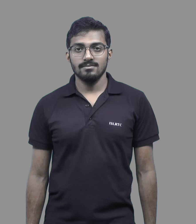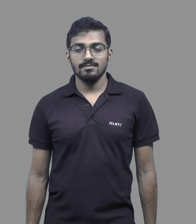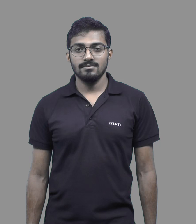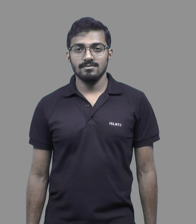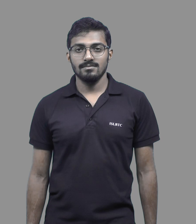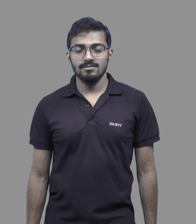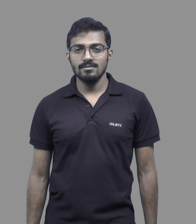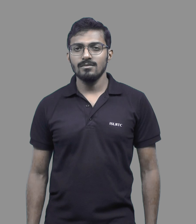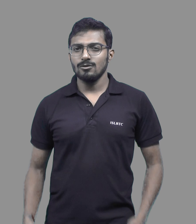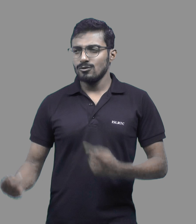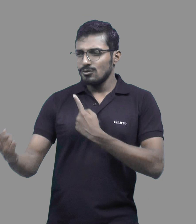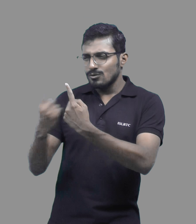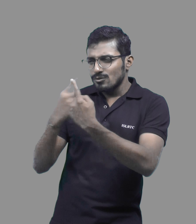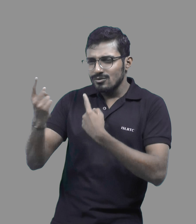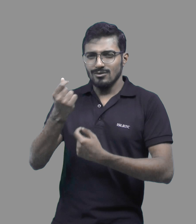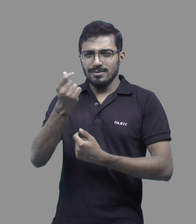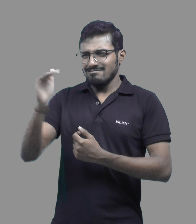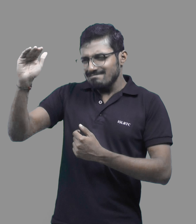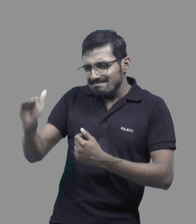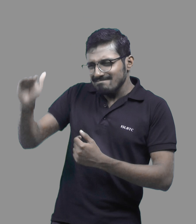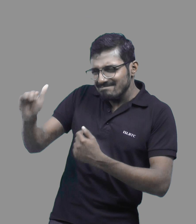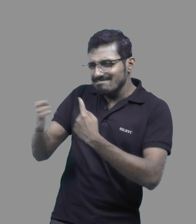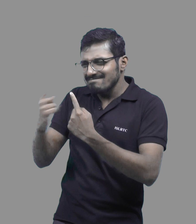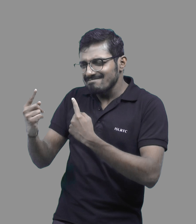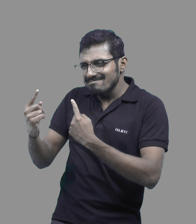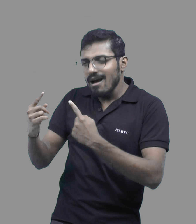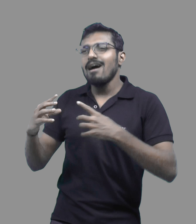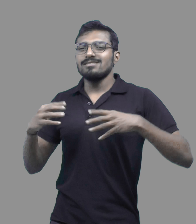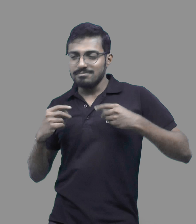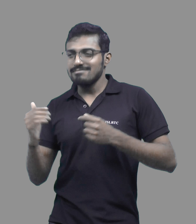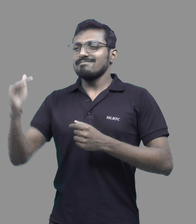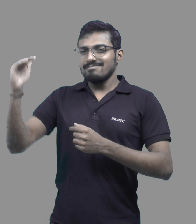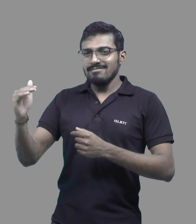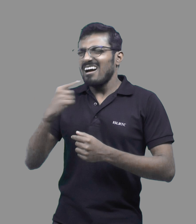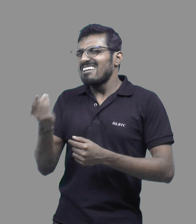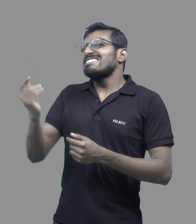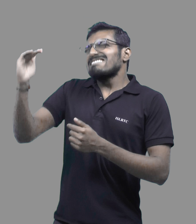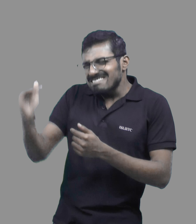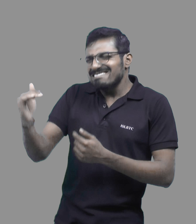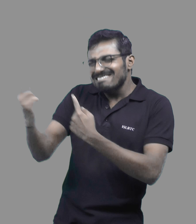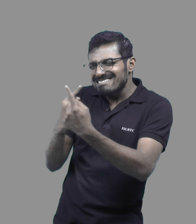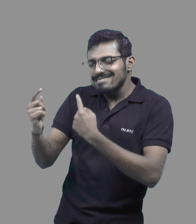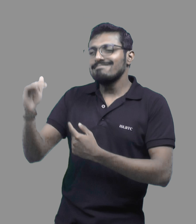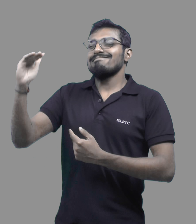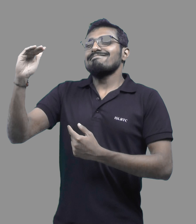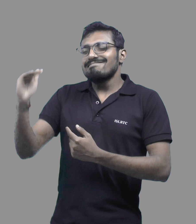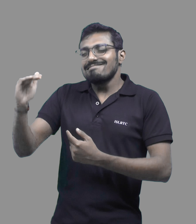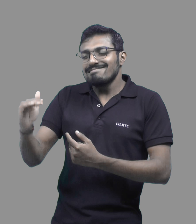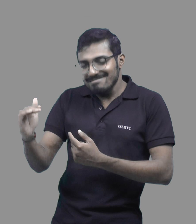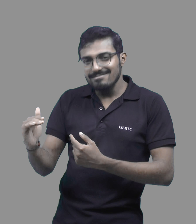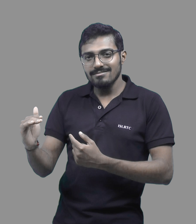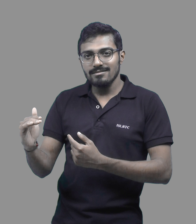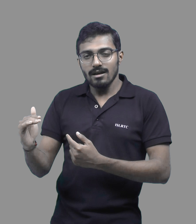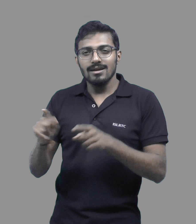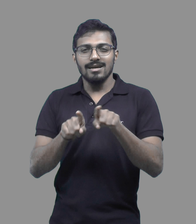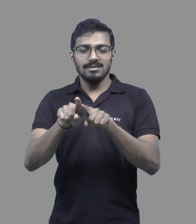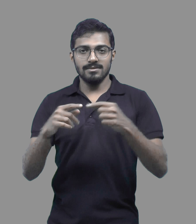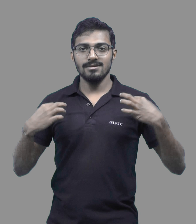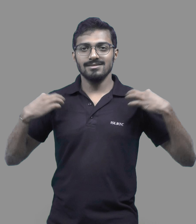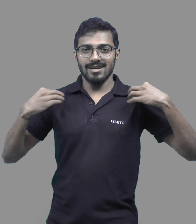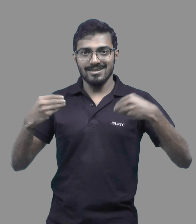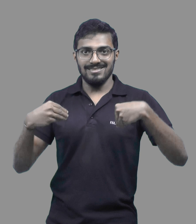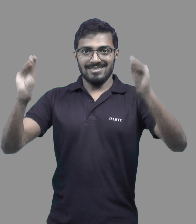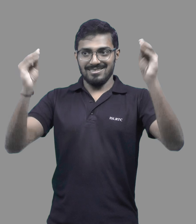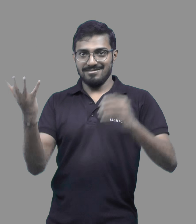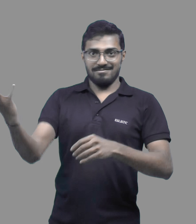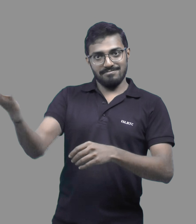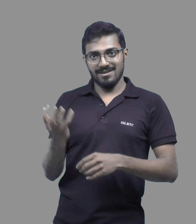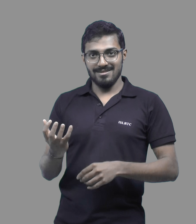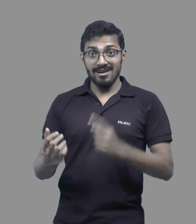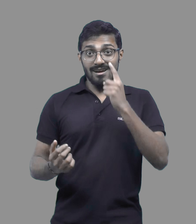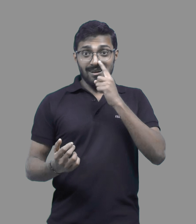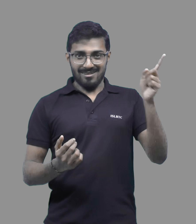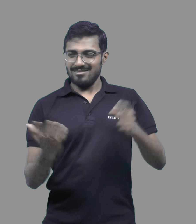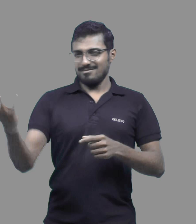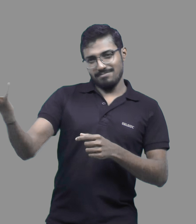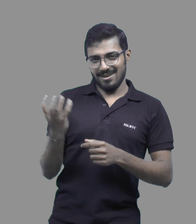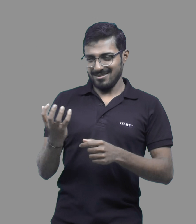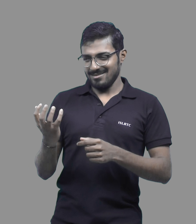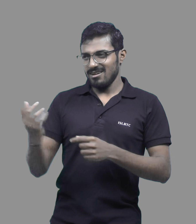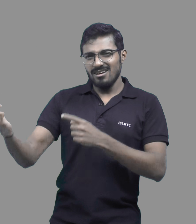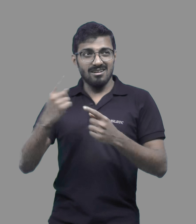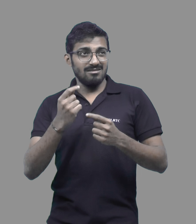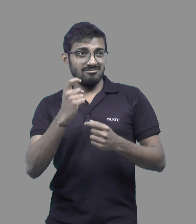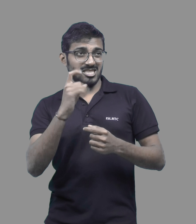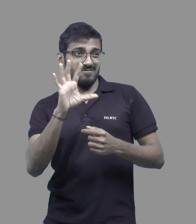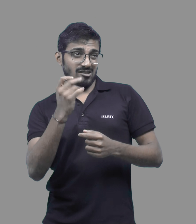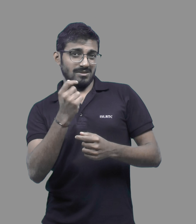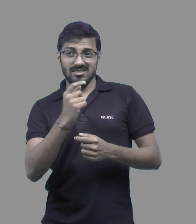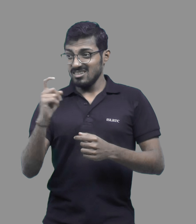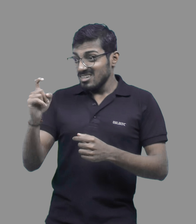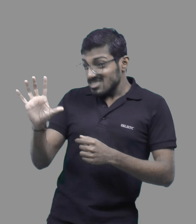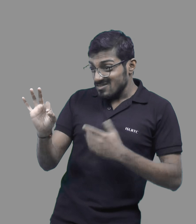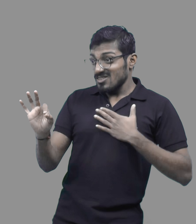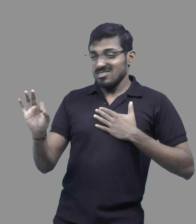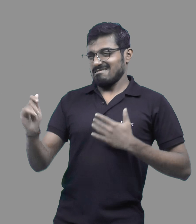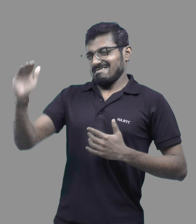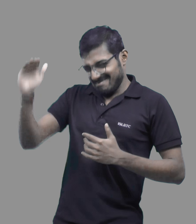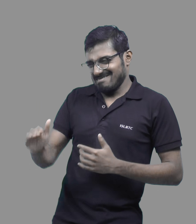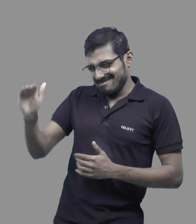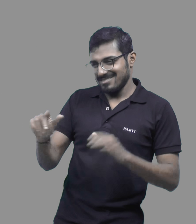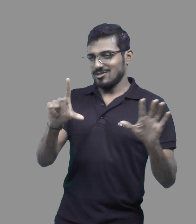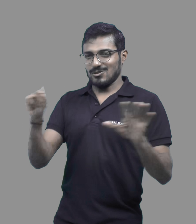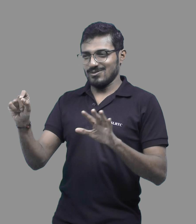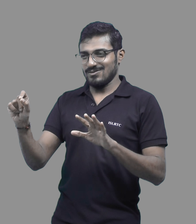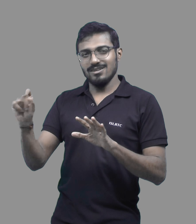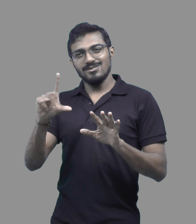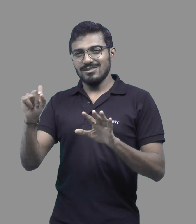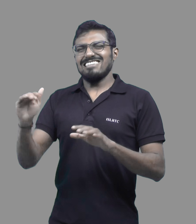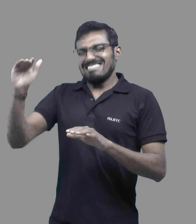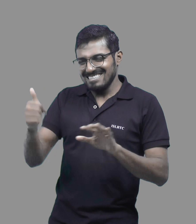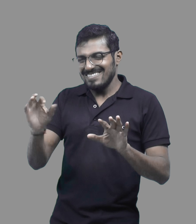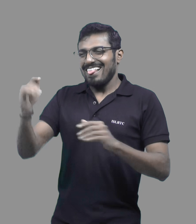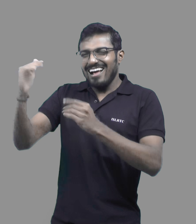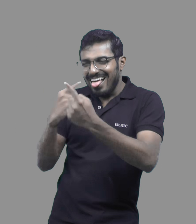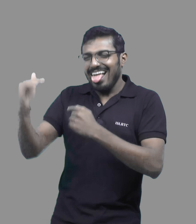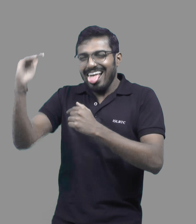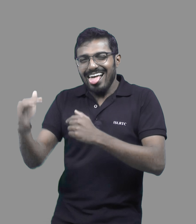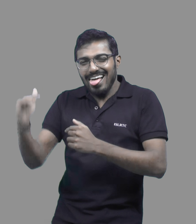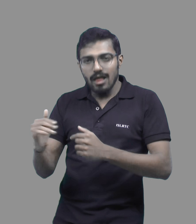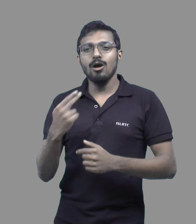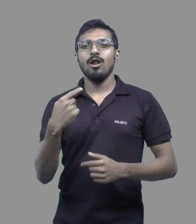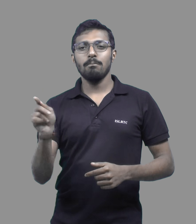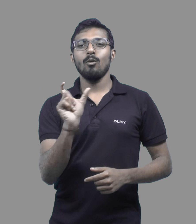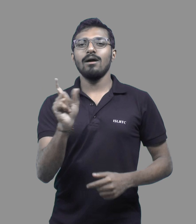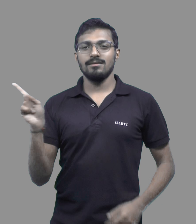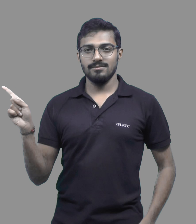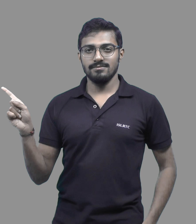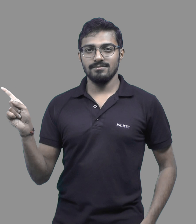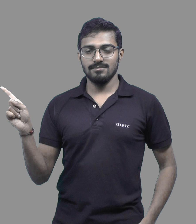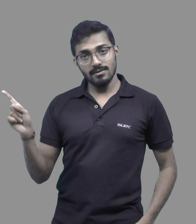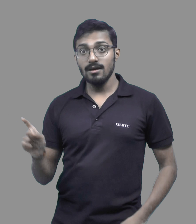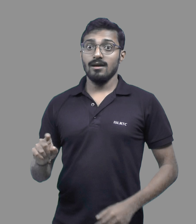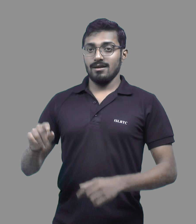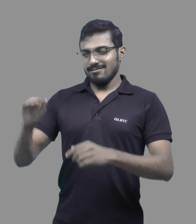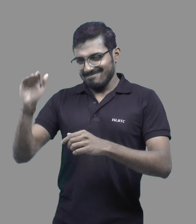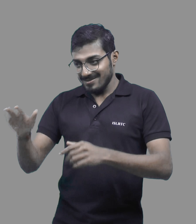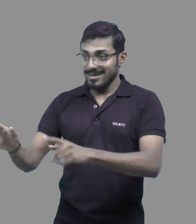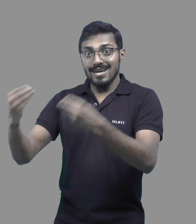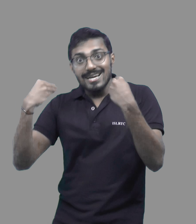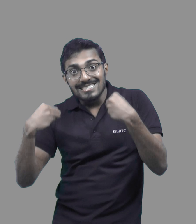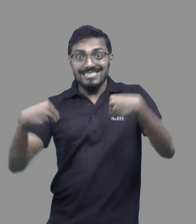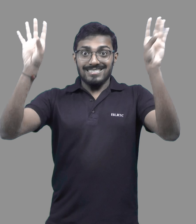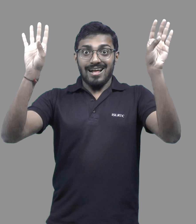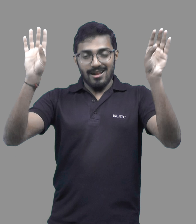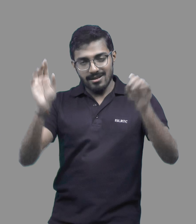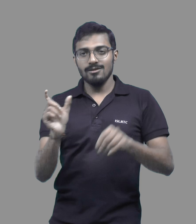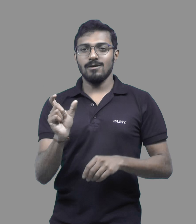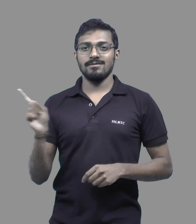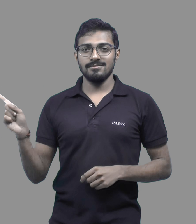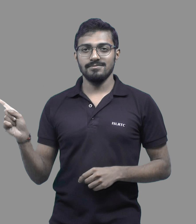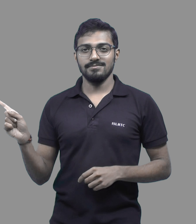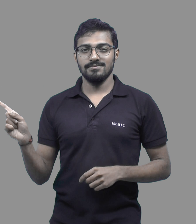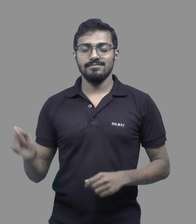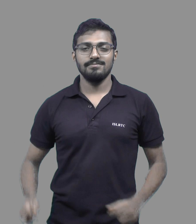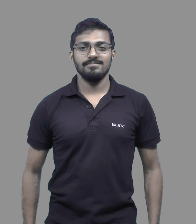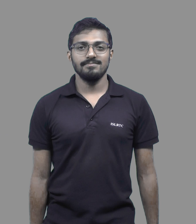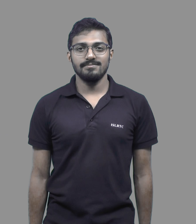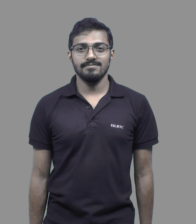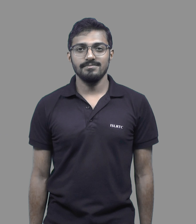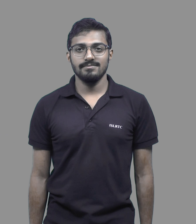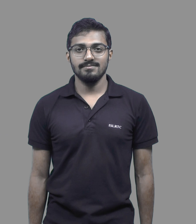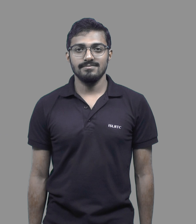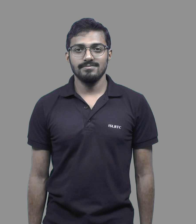Bargain & Sale